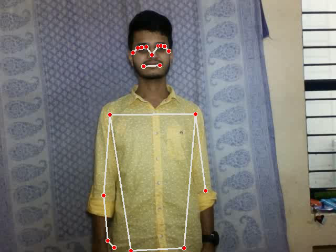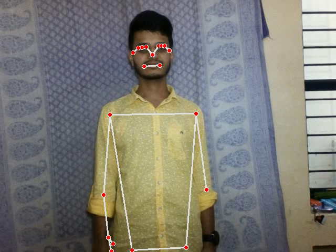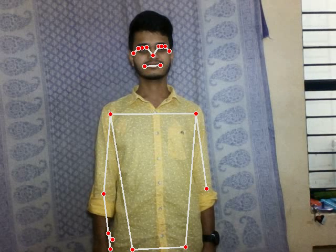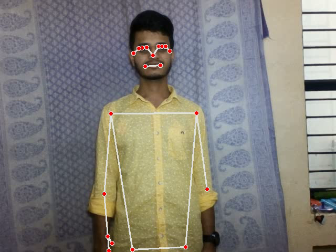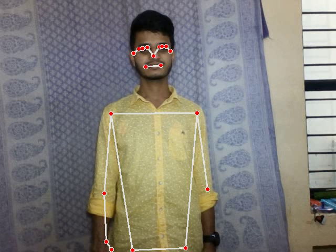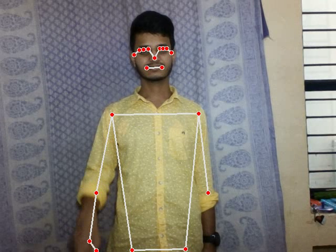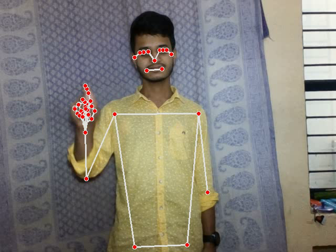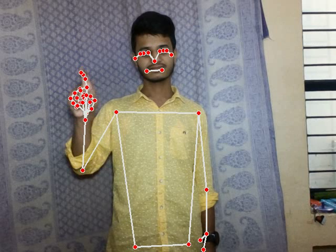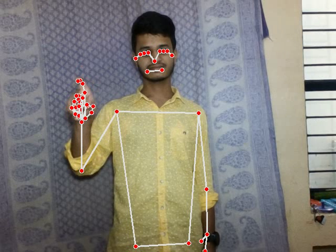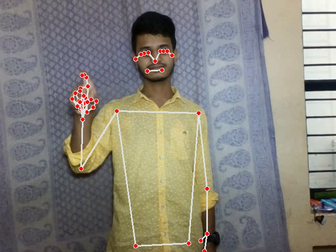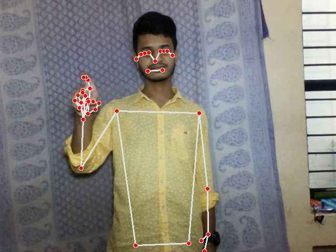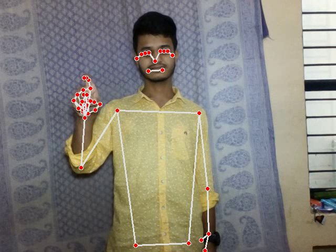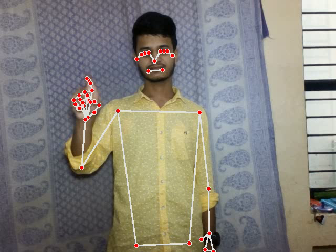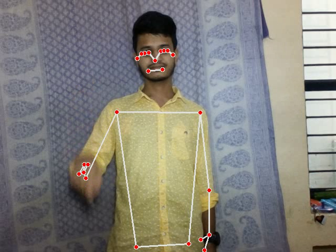need